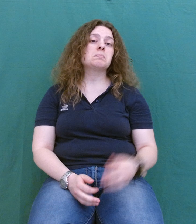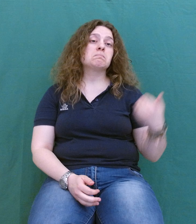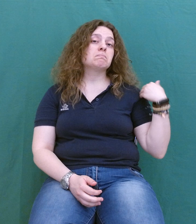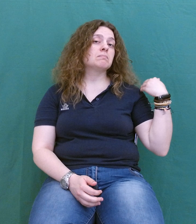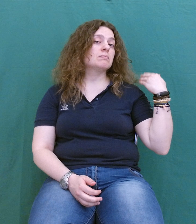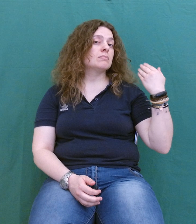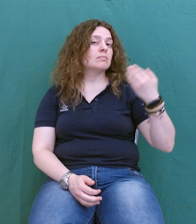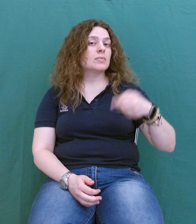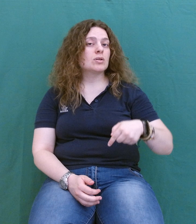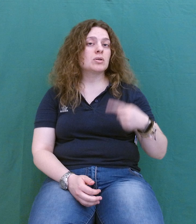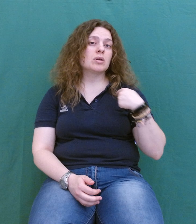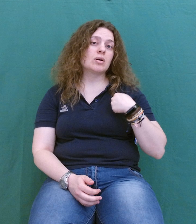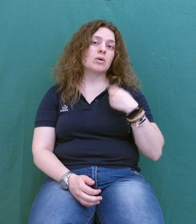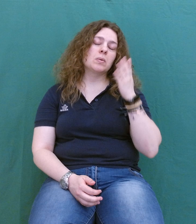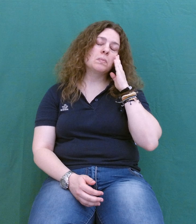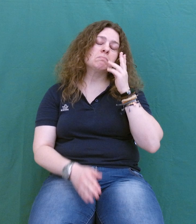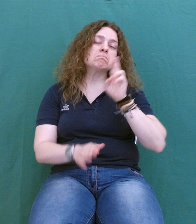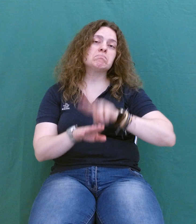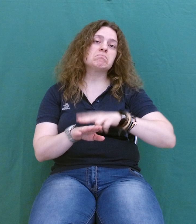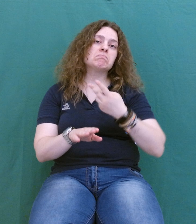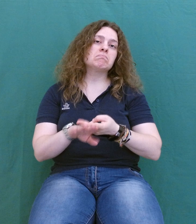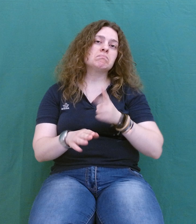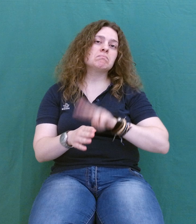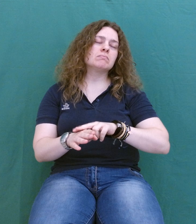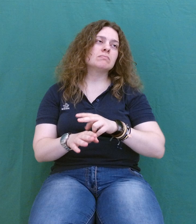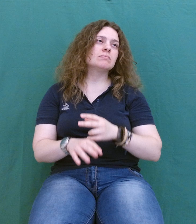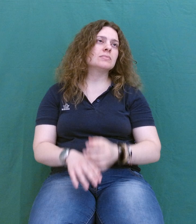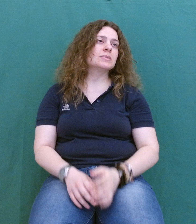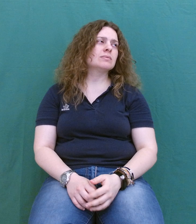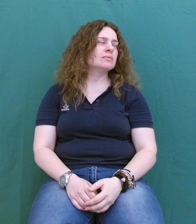ΠΡΙΝ-ΤΩΡΑ ΕΓΩ ΚΟΙΜΑΜΑΙ ΣΤΡΙΦΟΓΥΡΙΖΩ ΚΡΕΒΑΤΙ